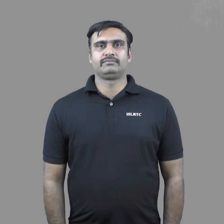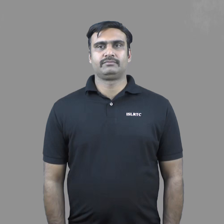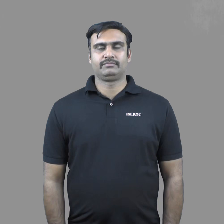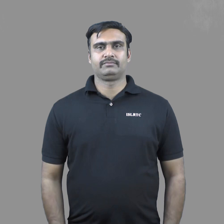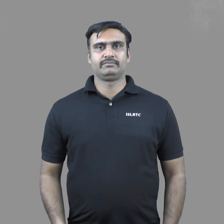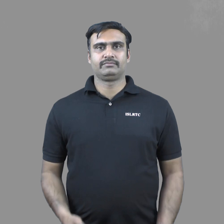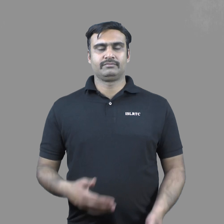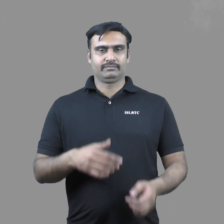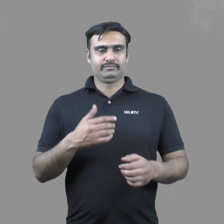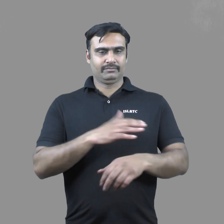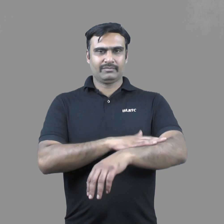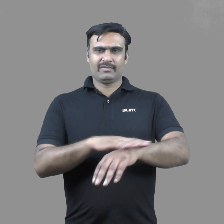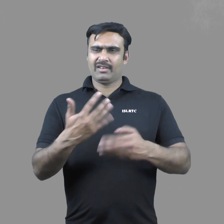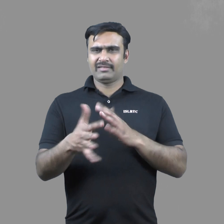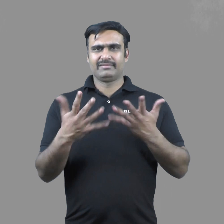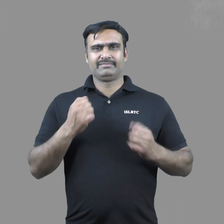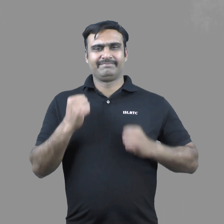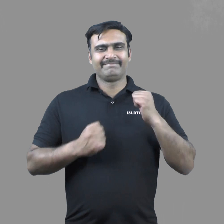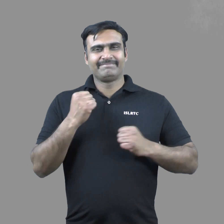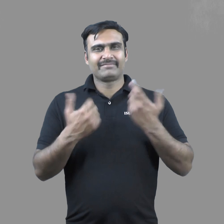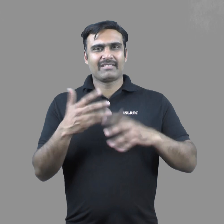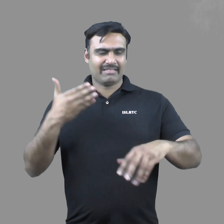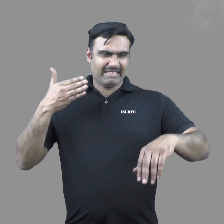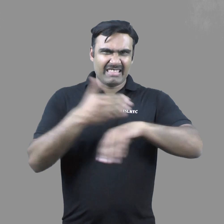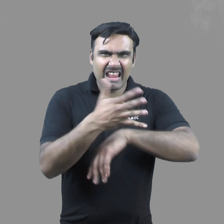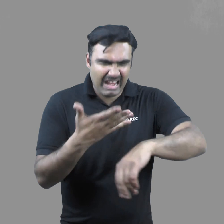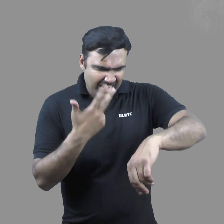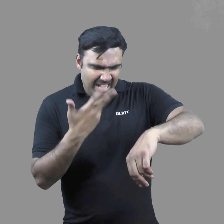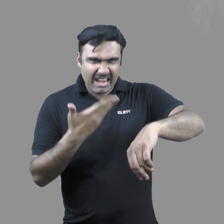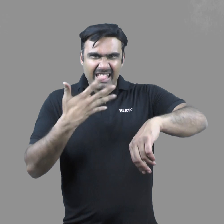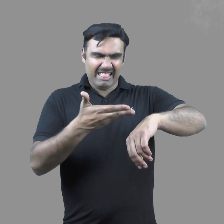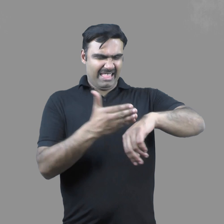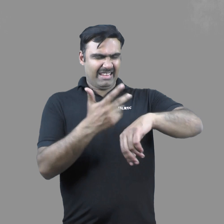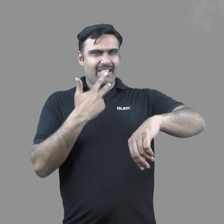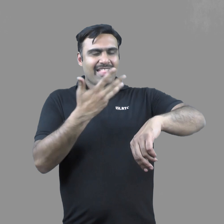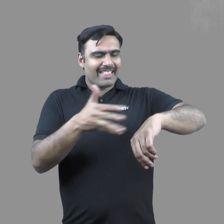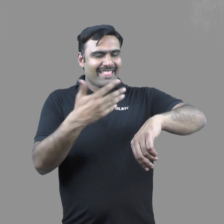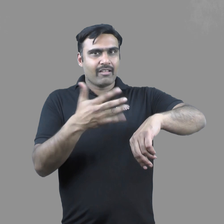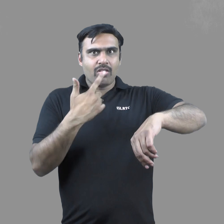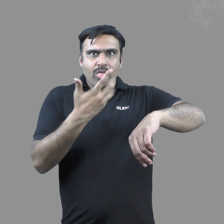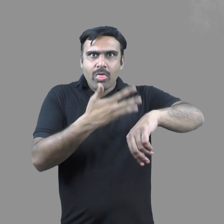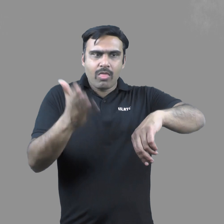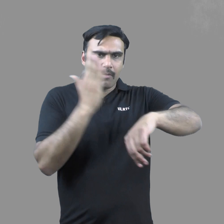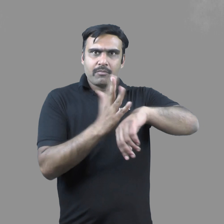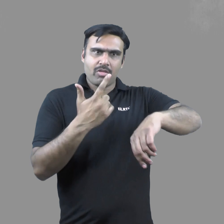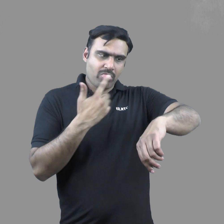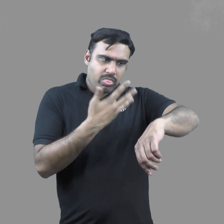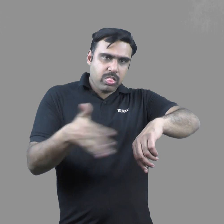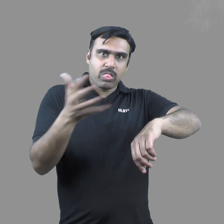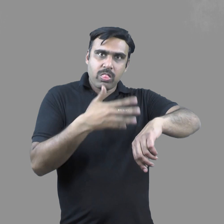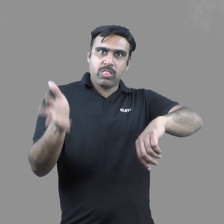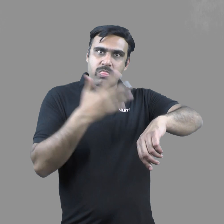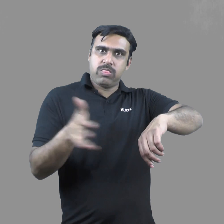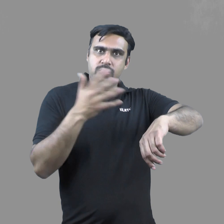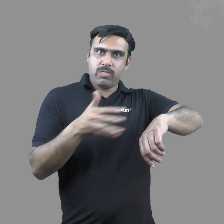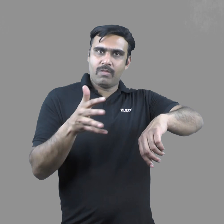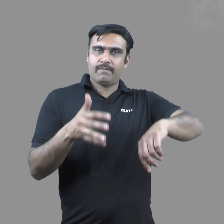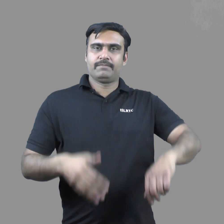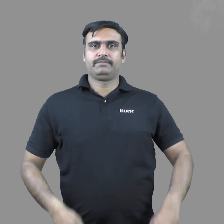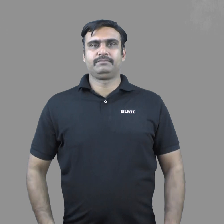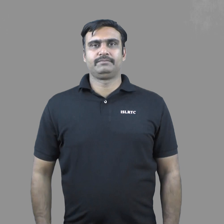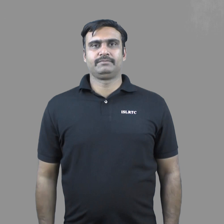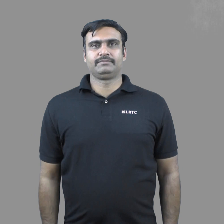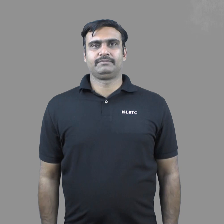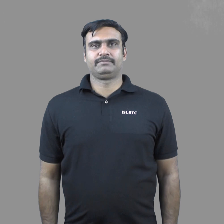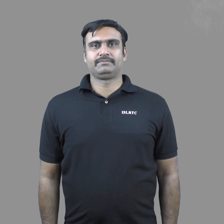Hemophilia